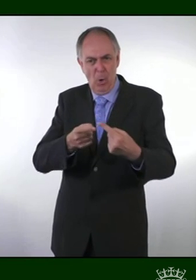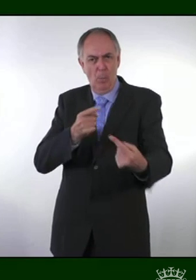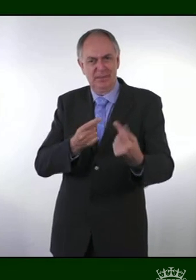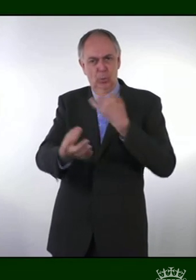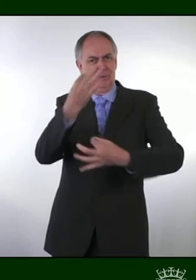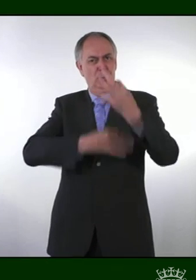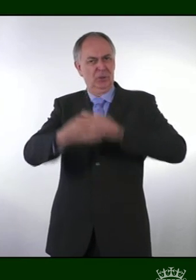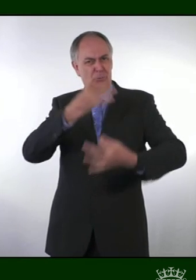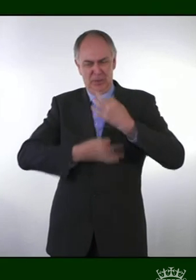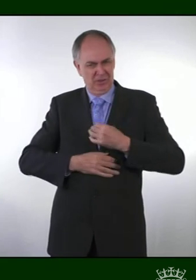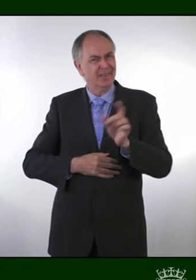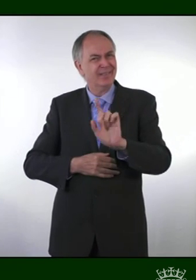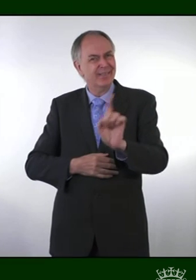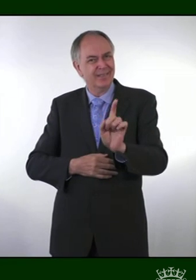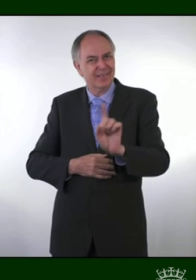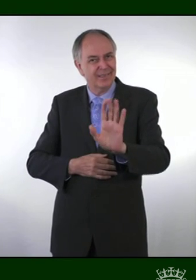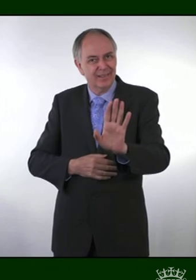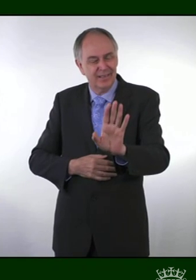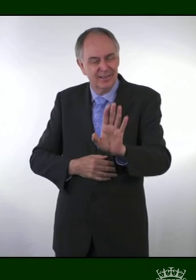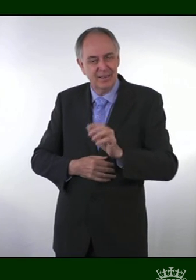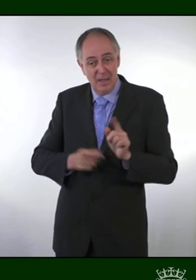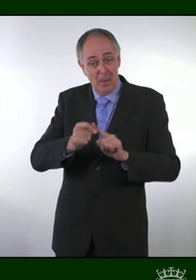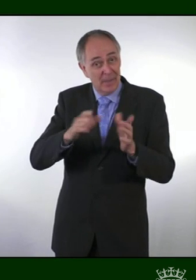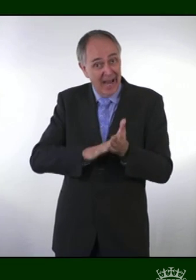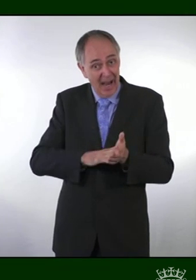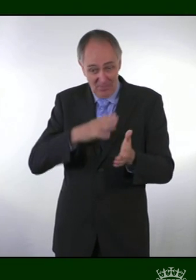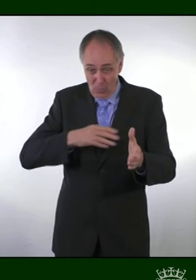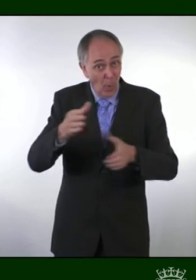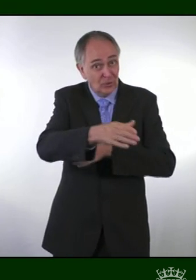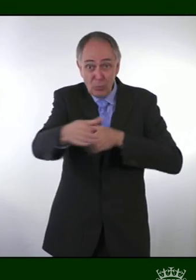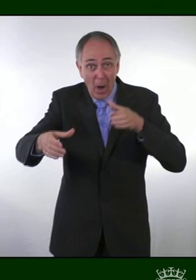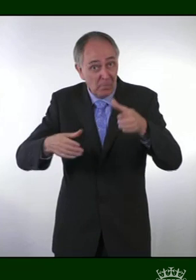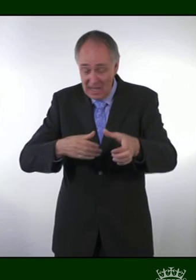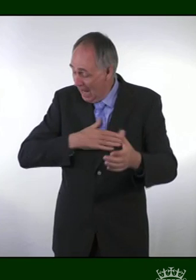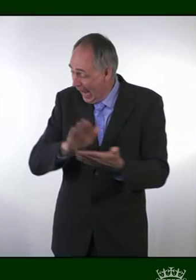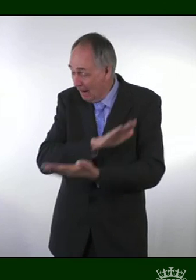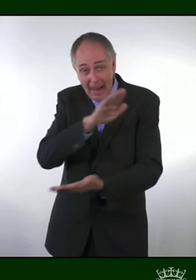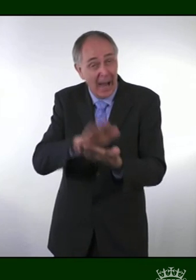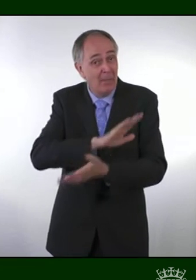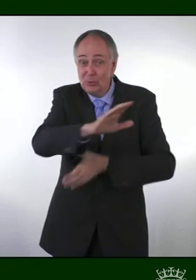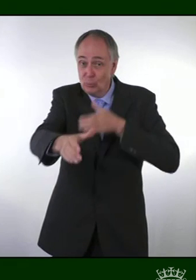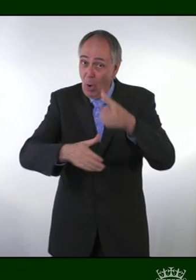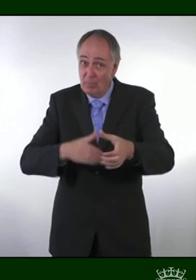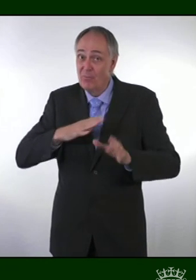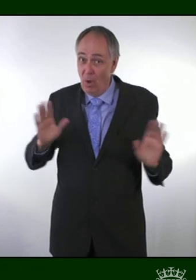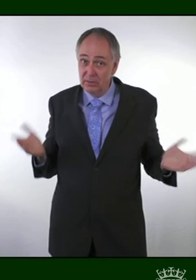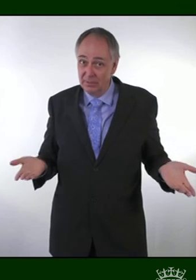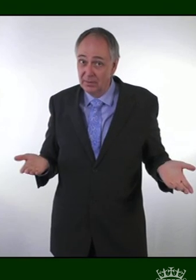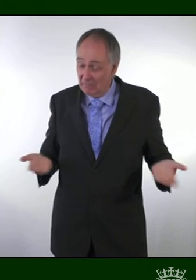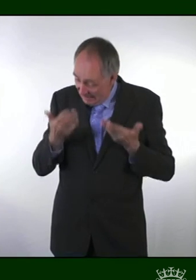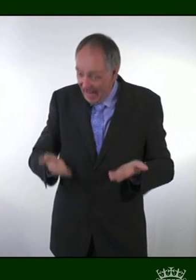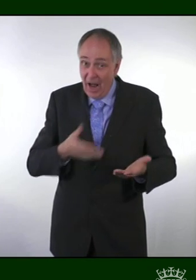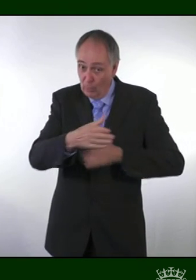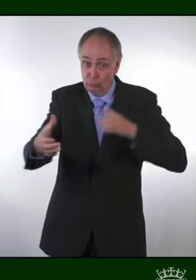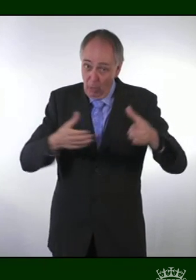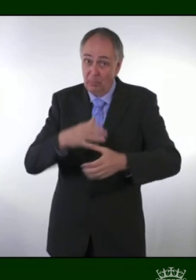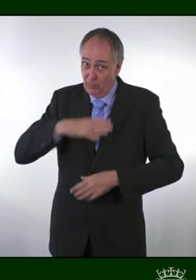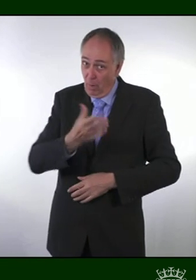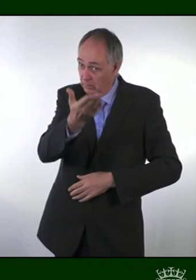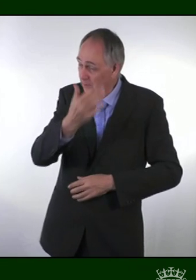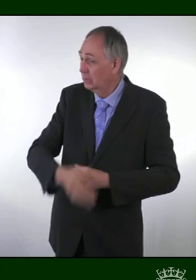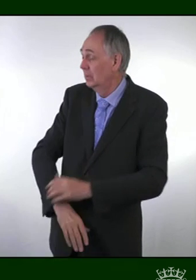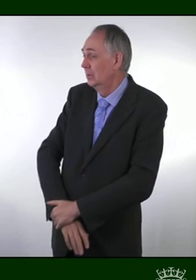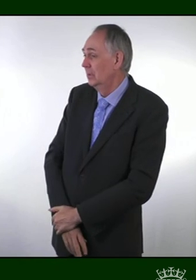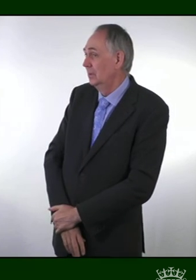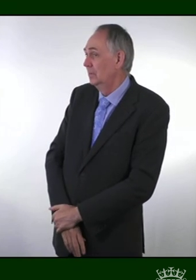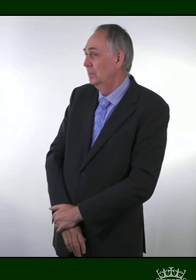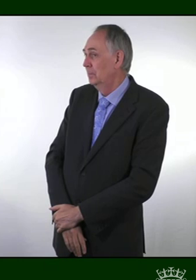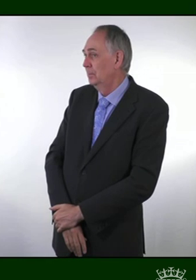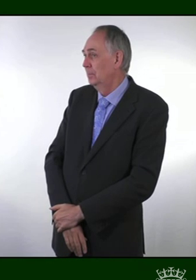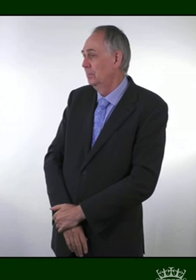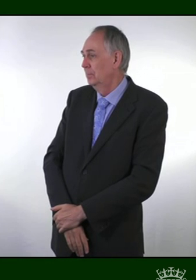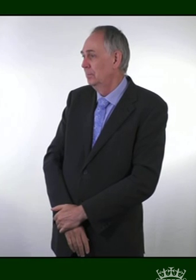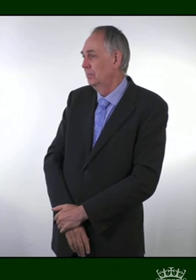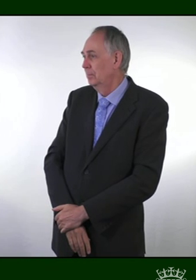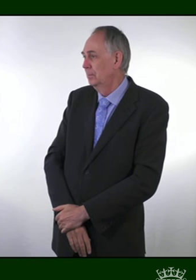If the Prime Minister wants to swap places, I am very happy.